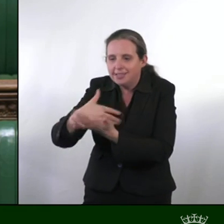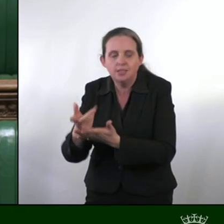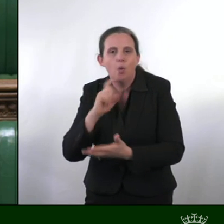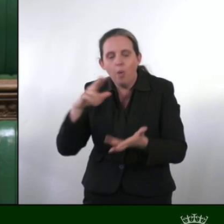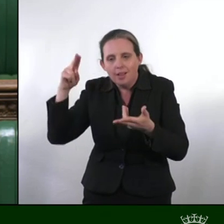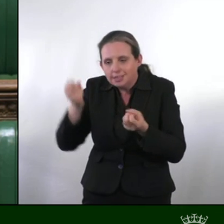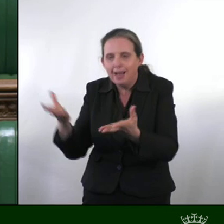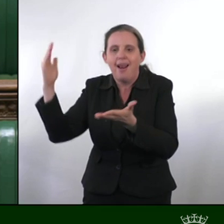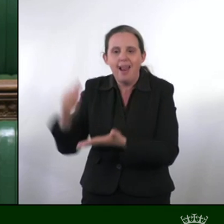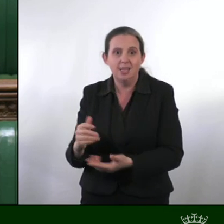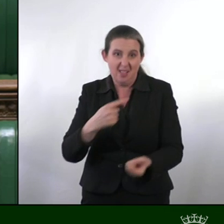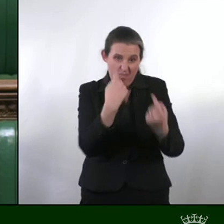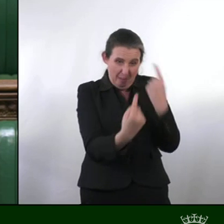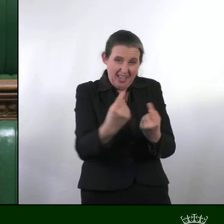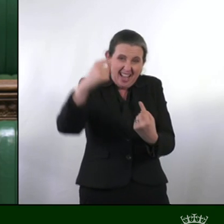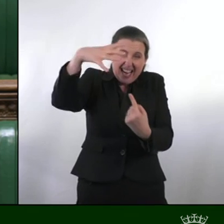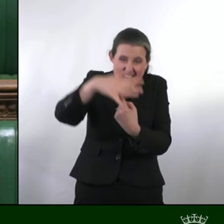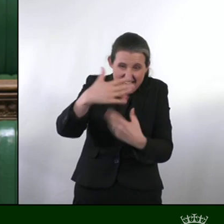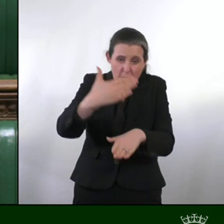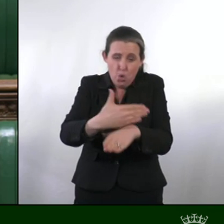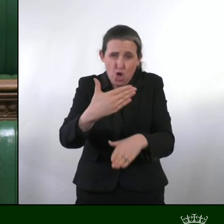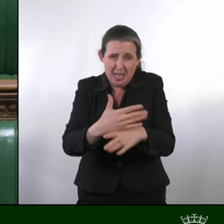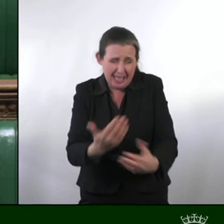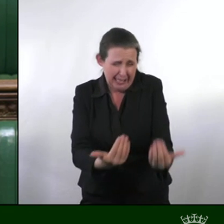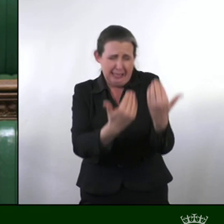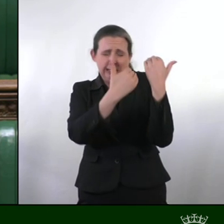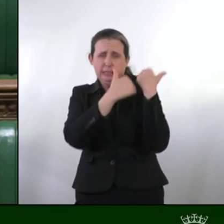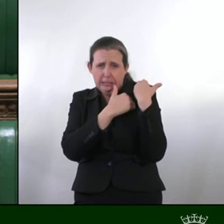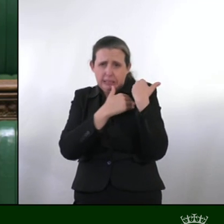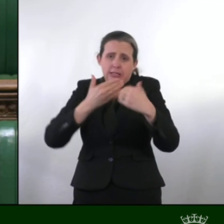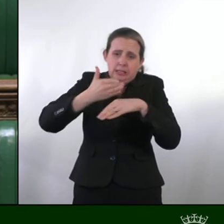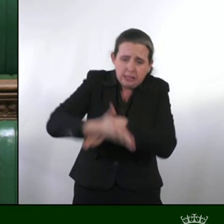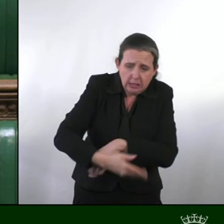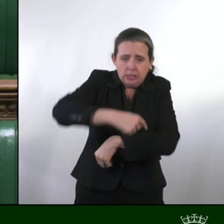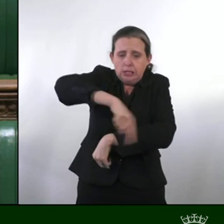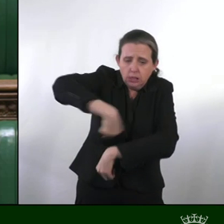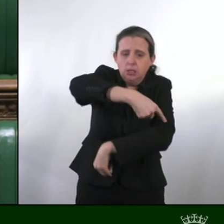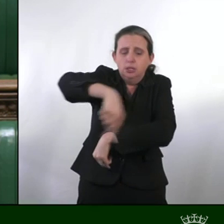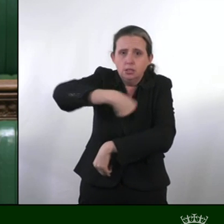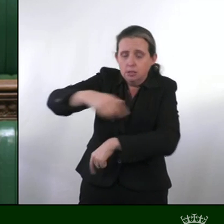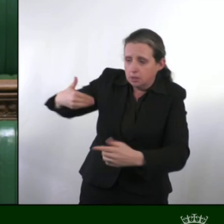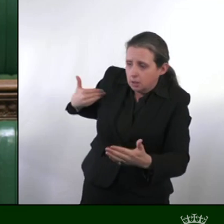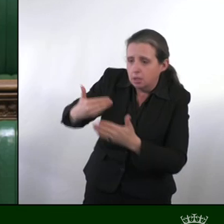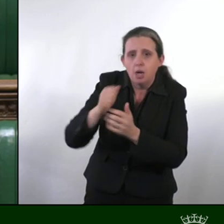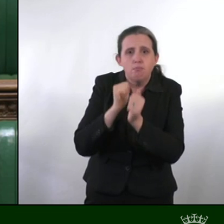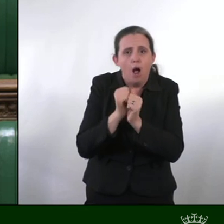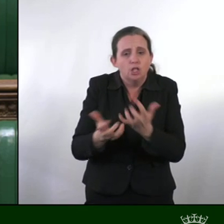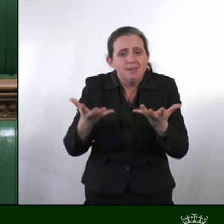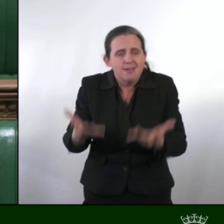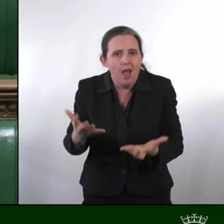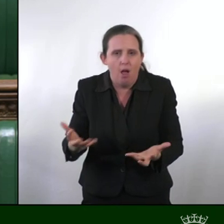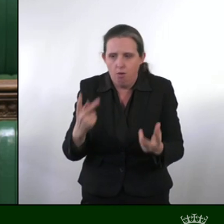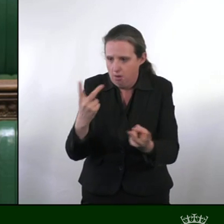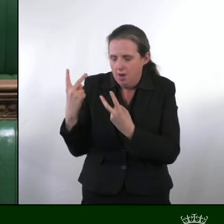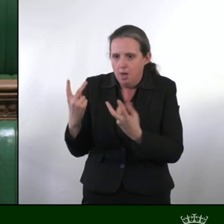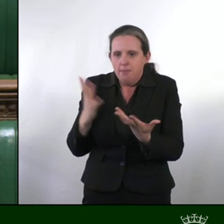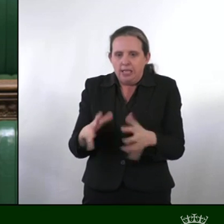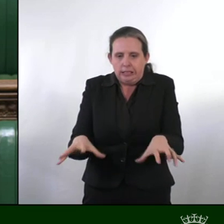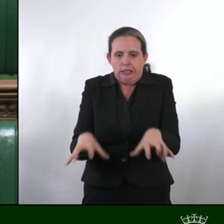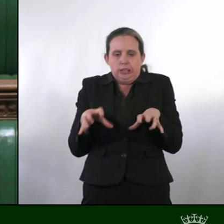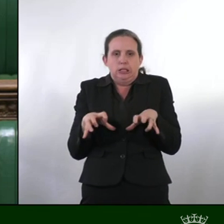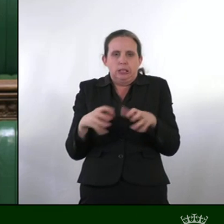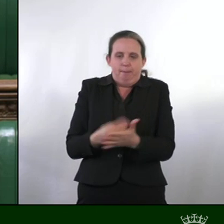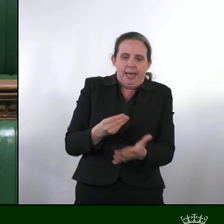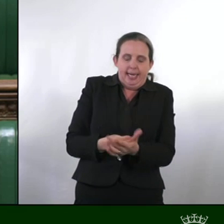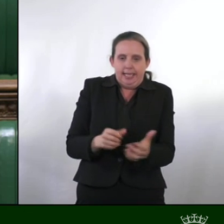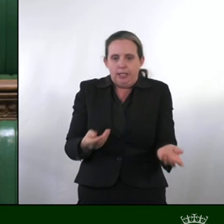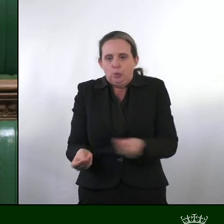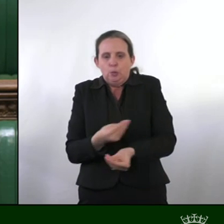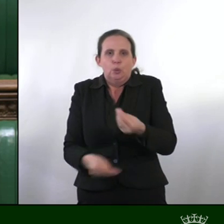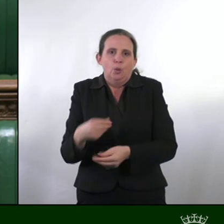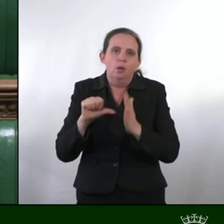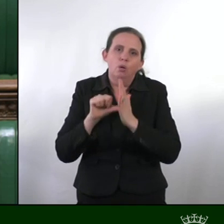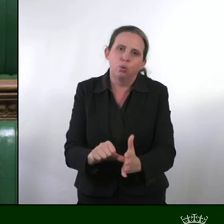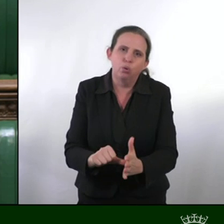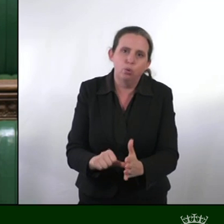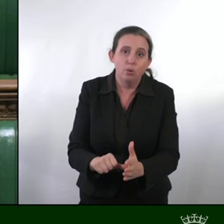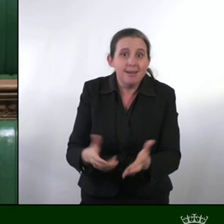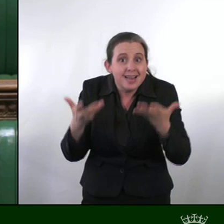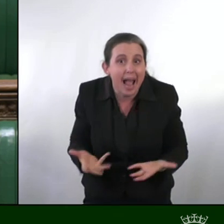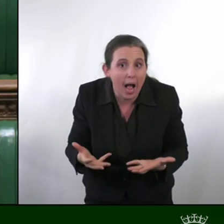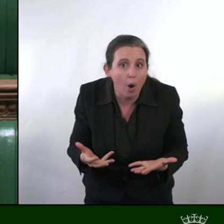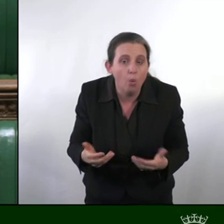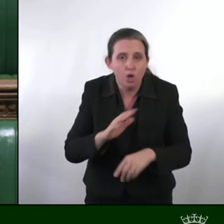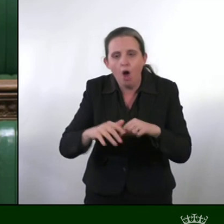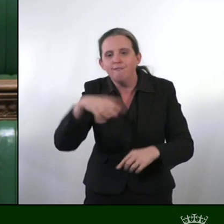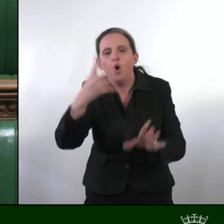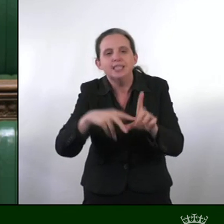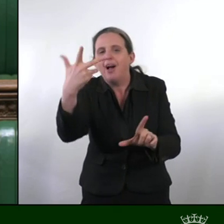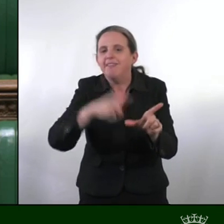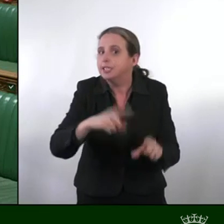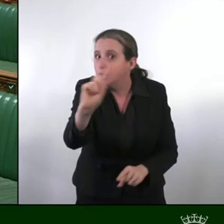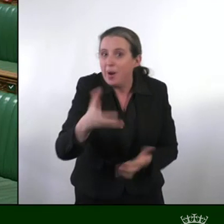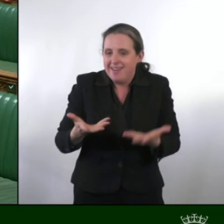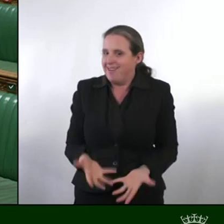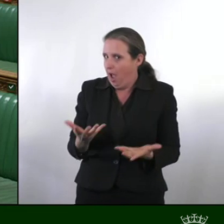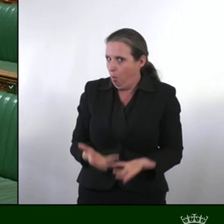Many key workers, who willingly took on so much responsibility during this crisis, are now being forced to tighten their belts now; not in the medium term to which the Chancellor refers, but now.